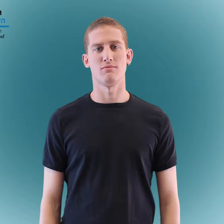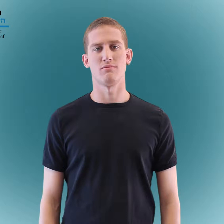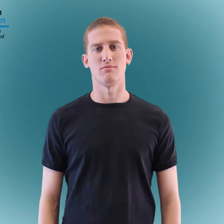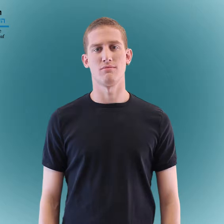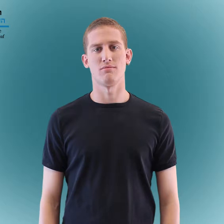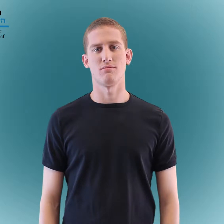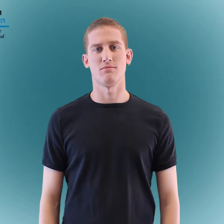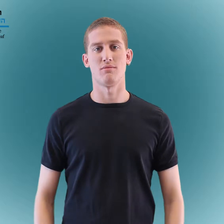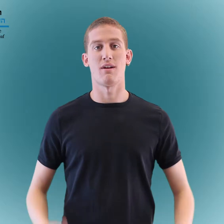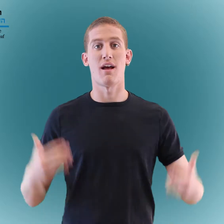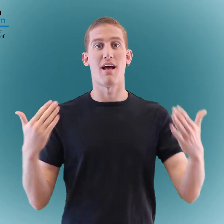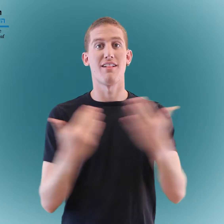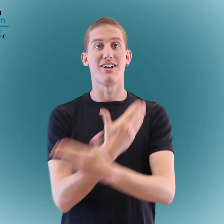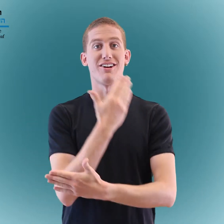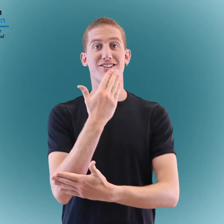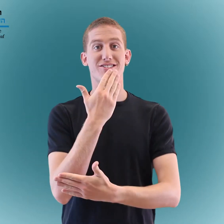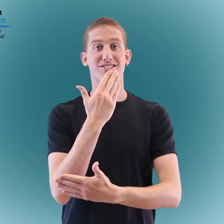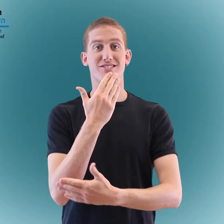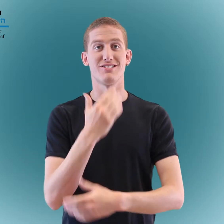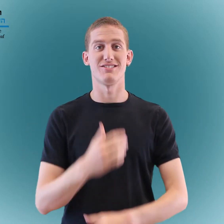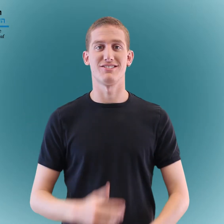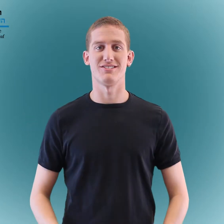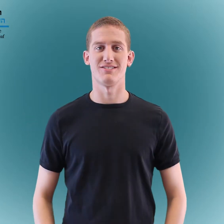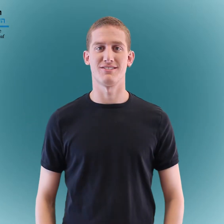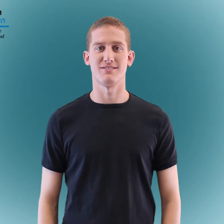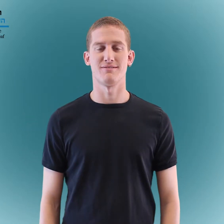חדש